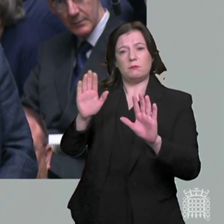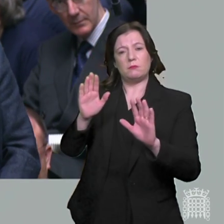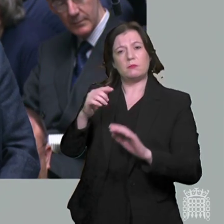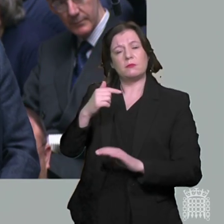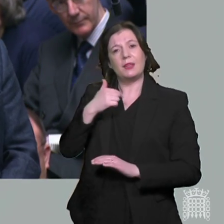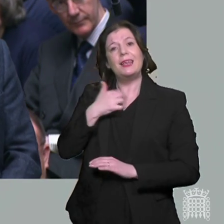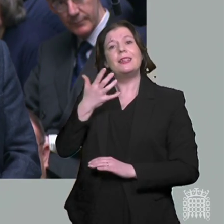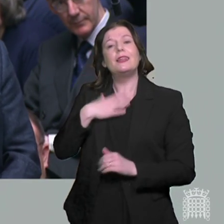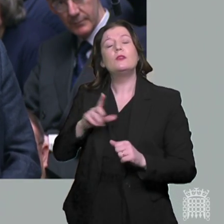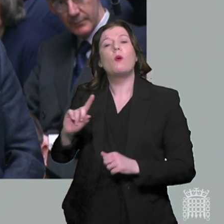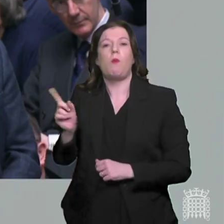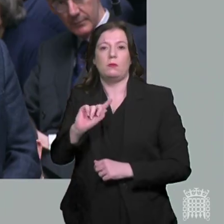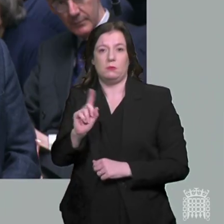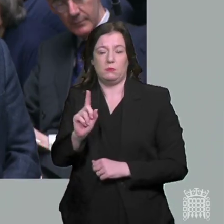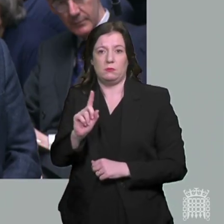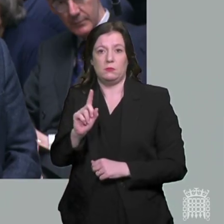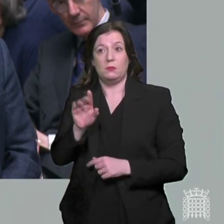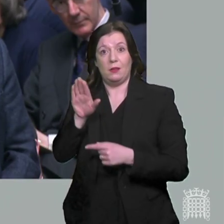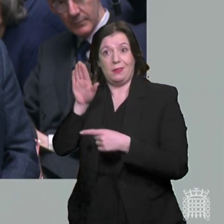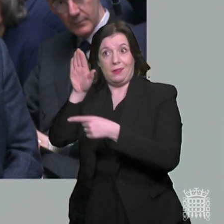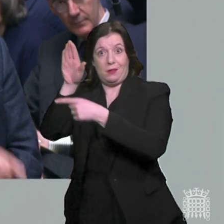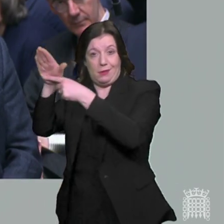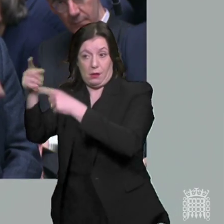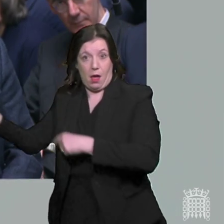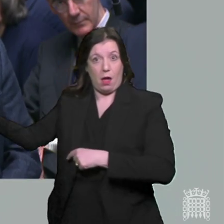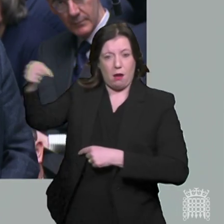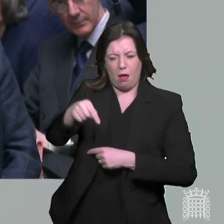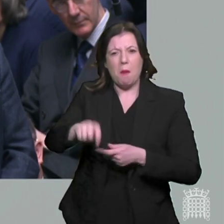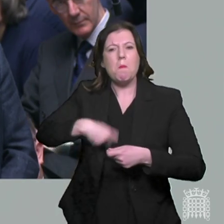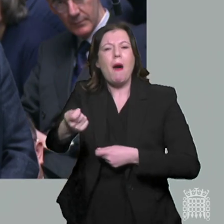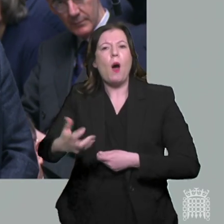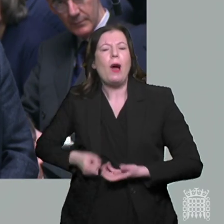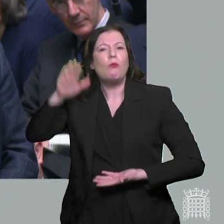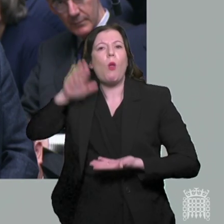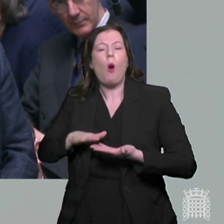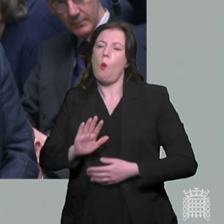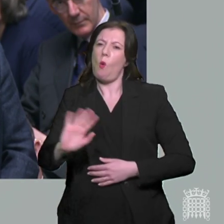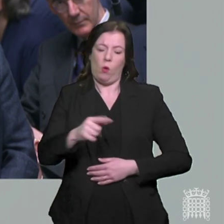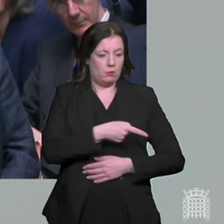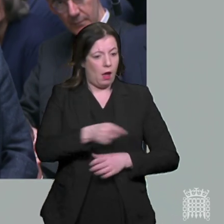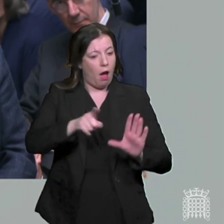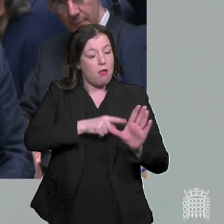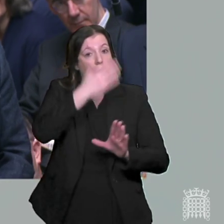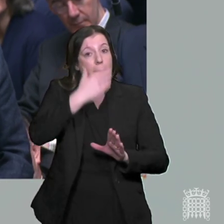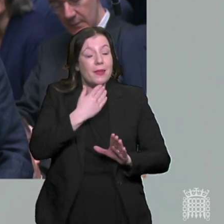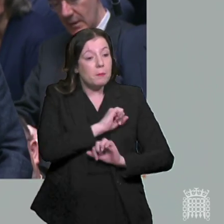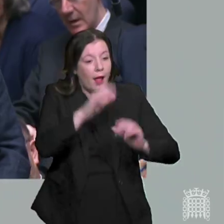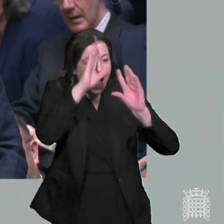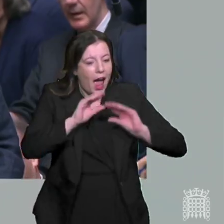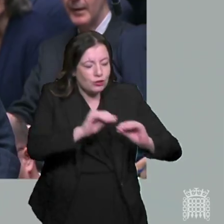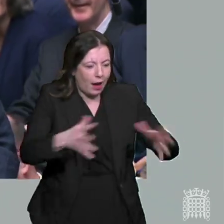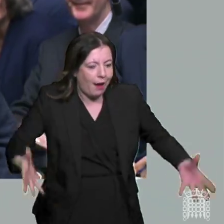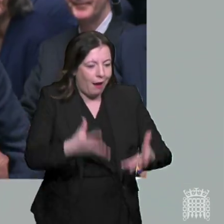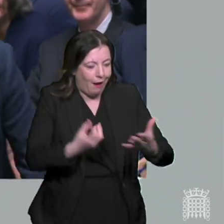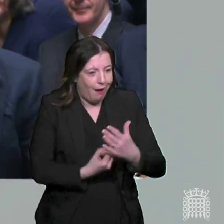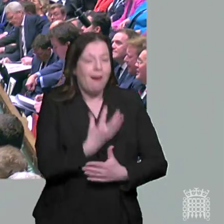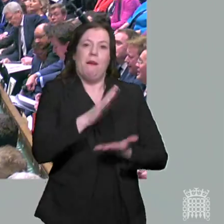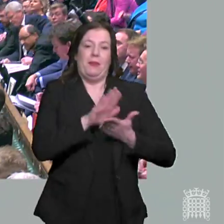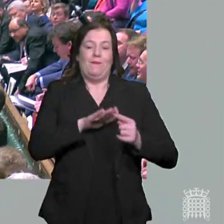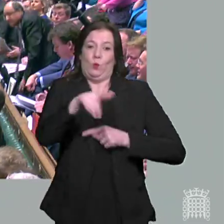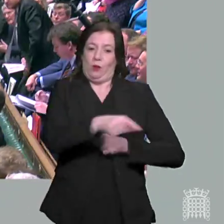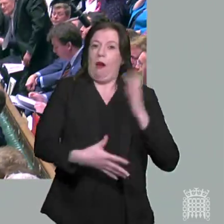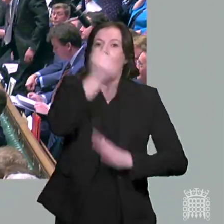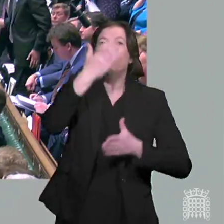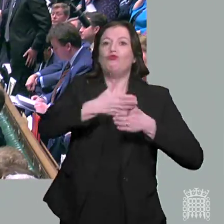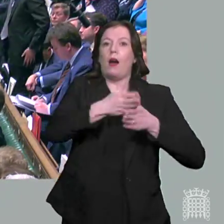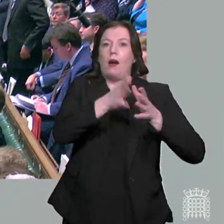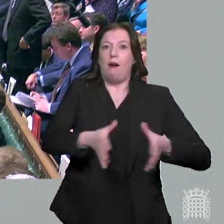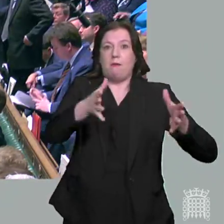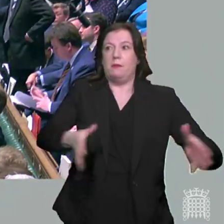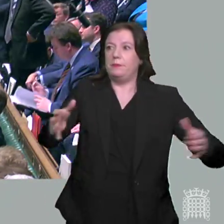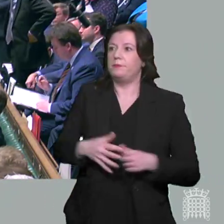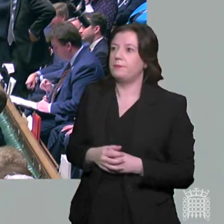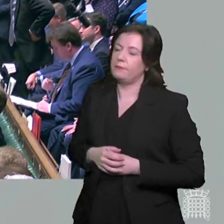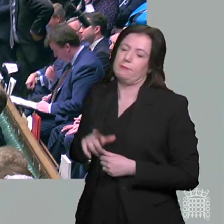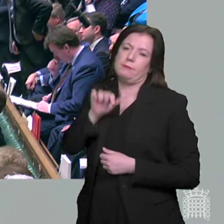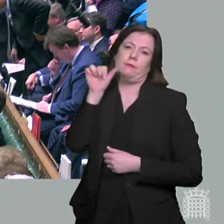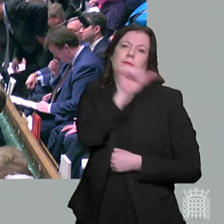They want higher immigration, not lower. Does my right honourable Friend agree that, rather than importing cheap foreign labour, we need to invest in the skills of our own young people and encourage businesses to do likewise?